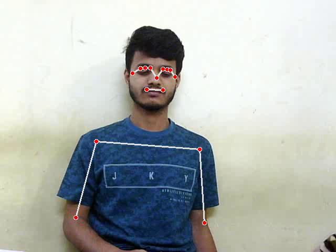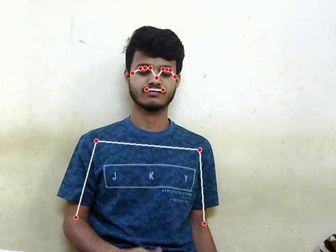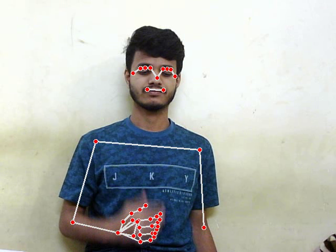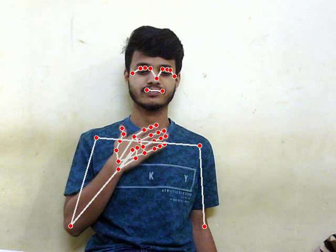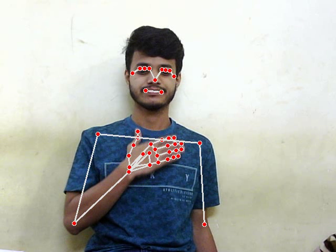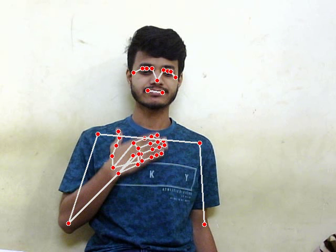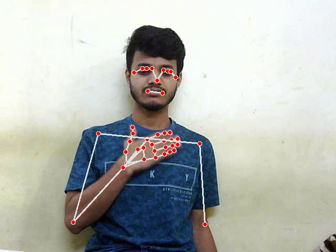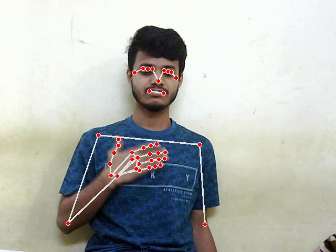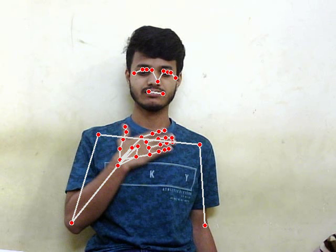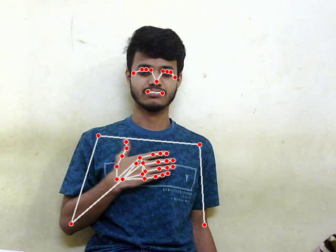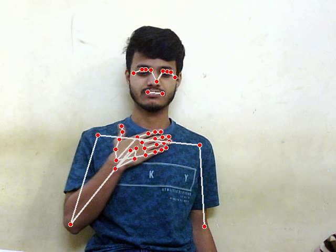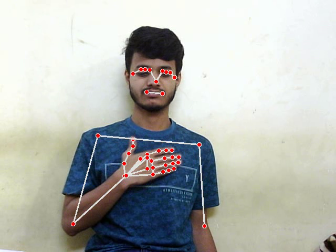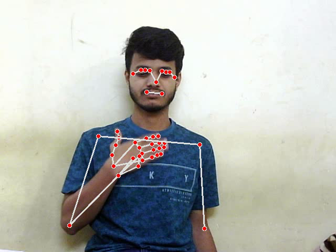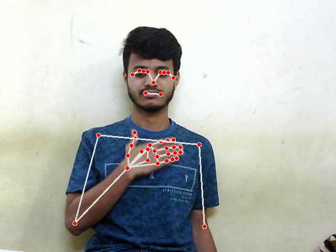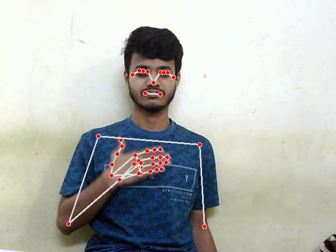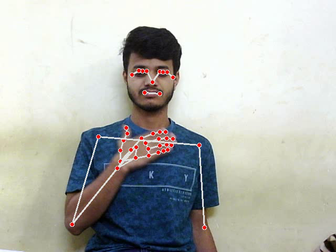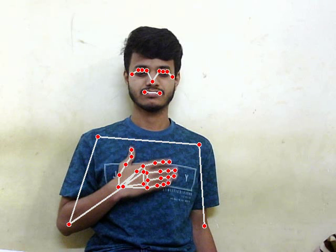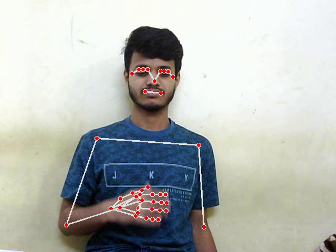please